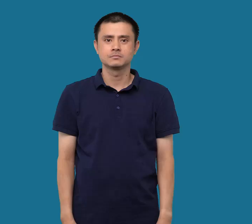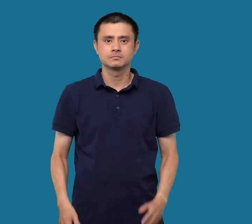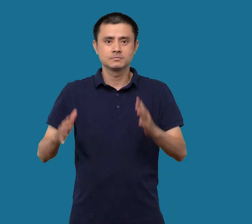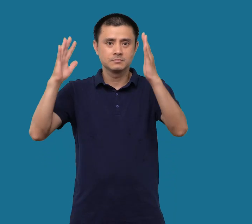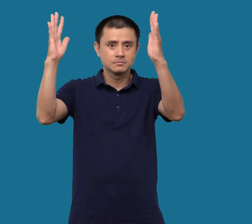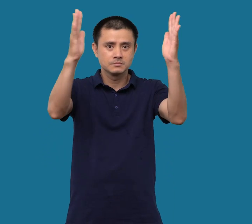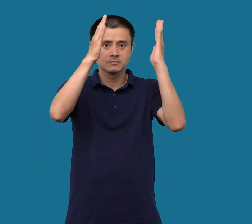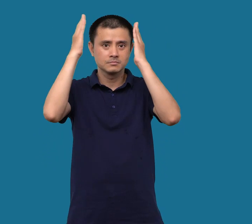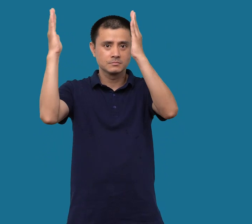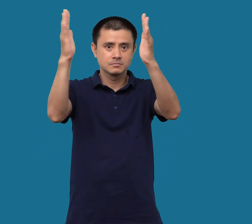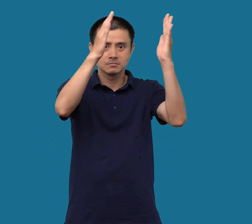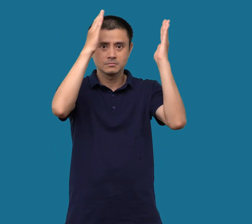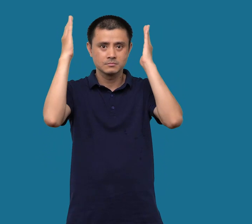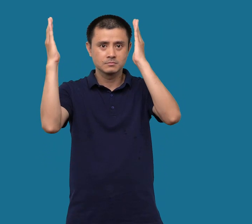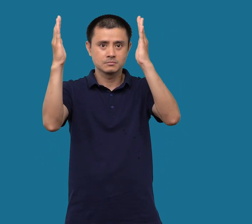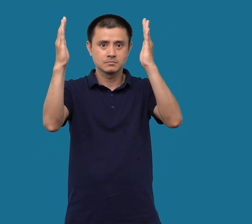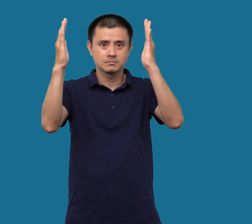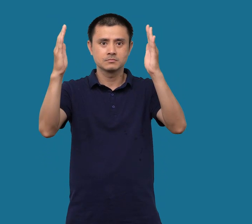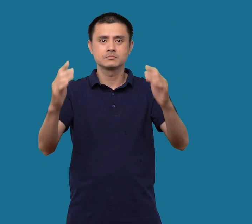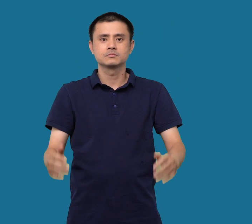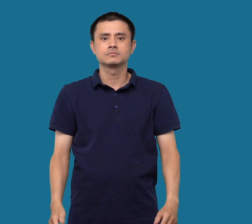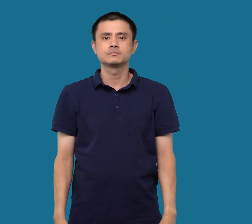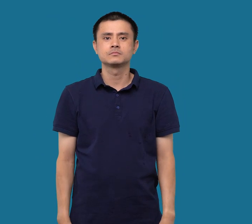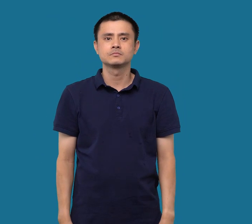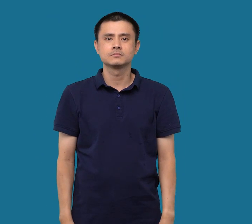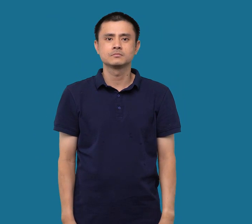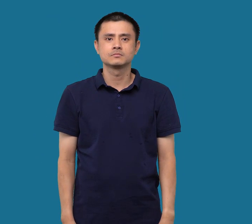giông bão